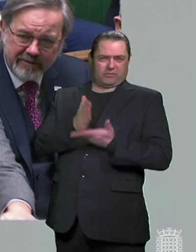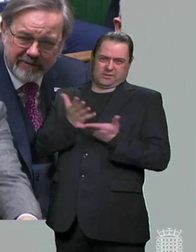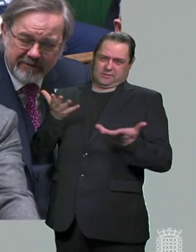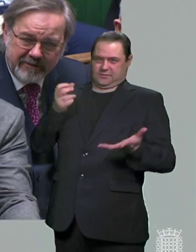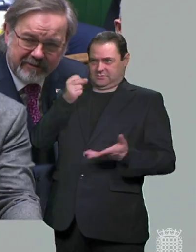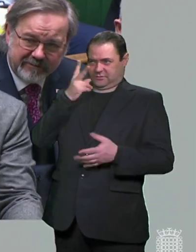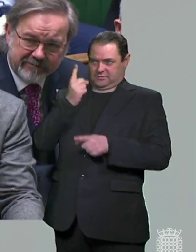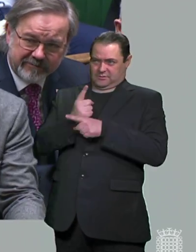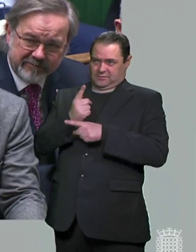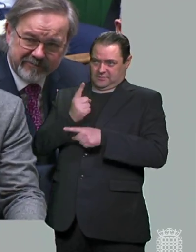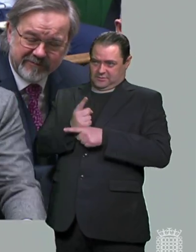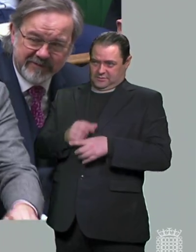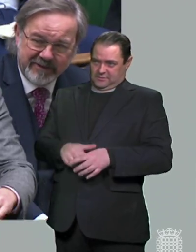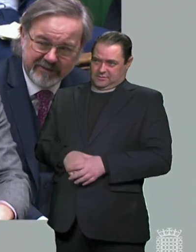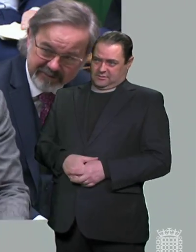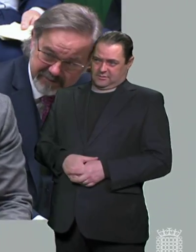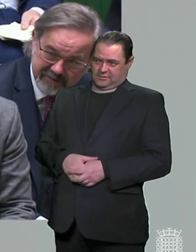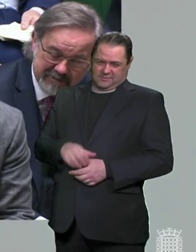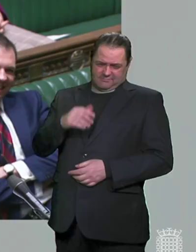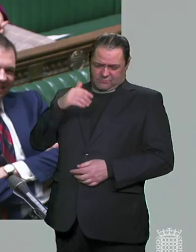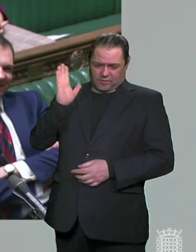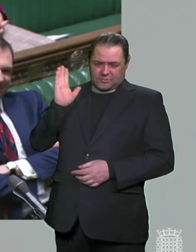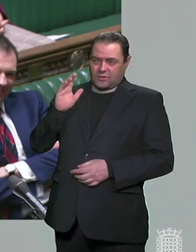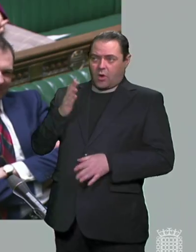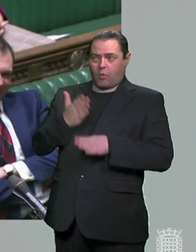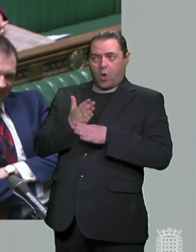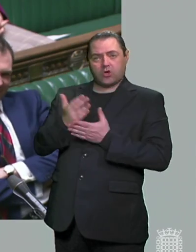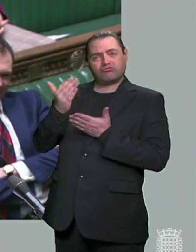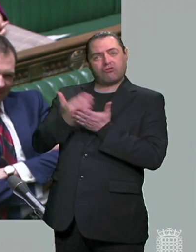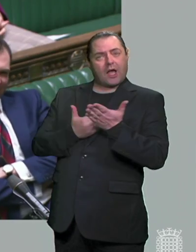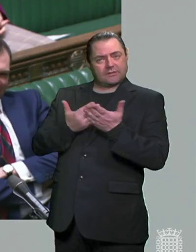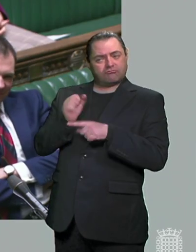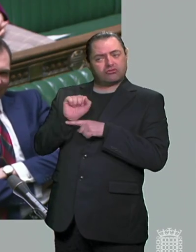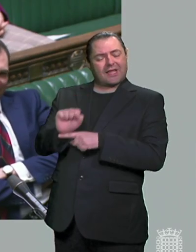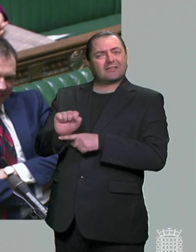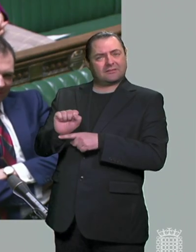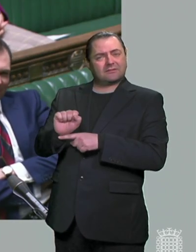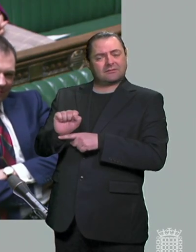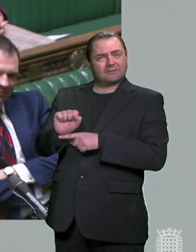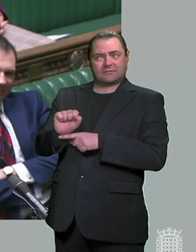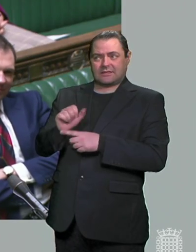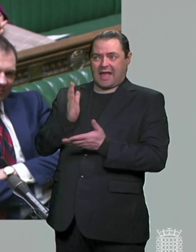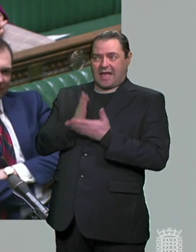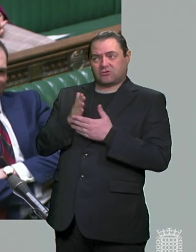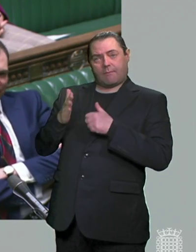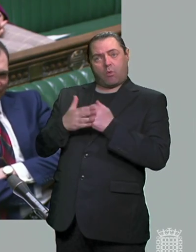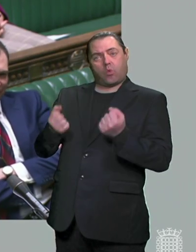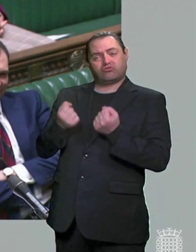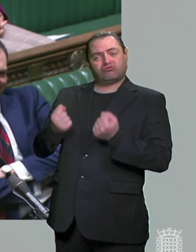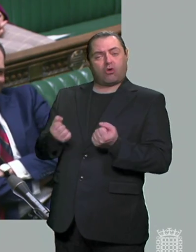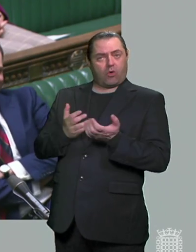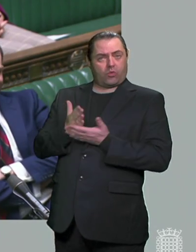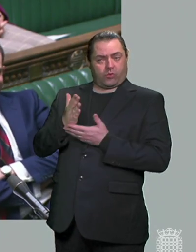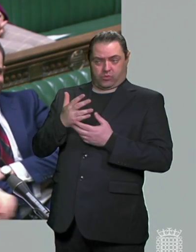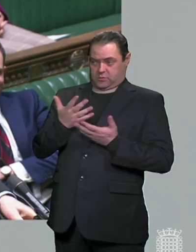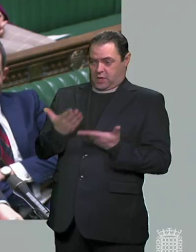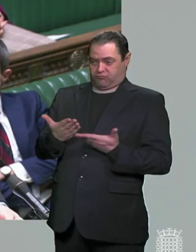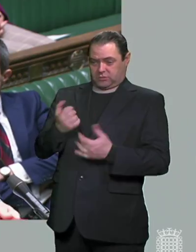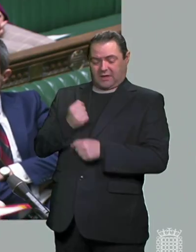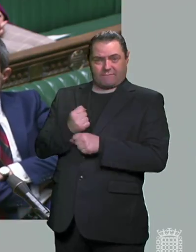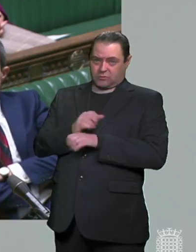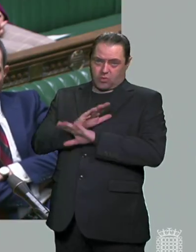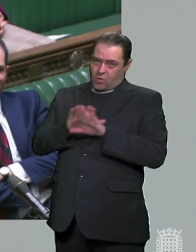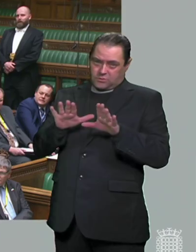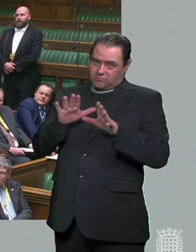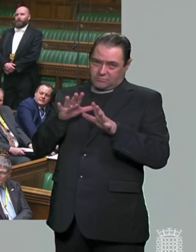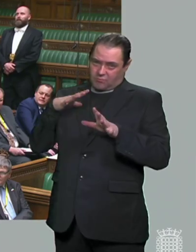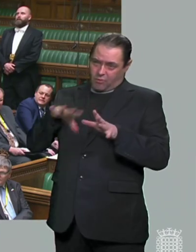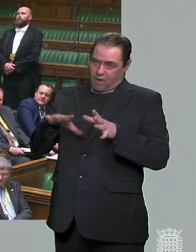What utter drivel that was! Workers’ rights are entirely protected; in fact, they are being enhanced by this Government, and they are not dependent on EU membership.